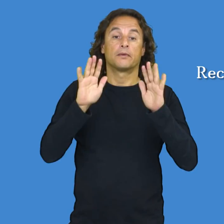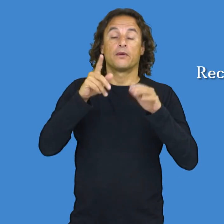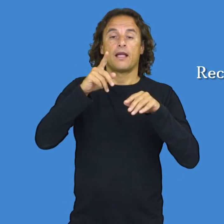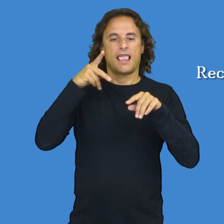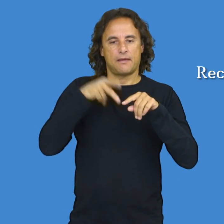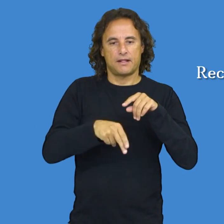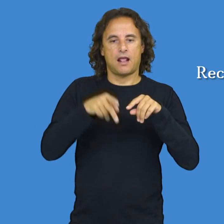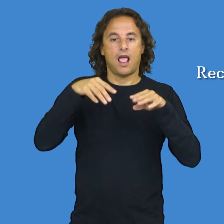evitar